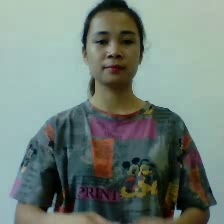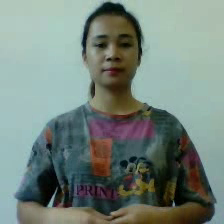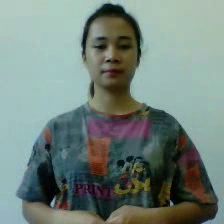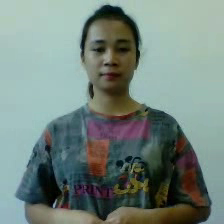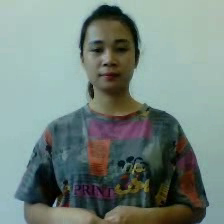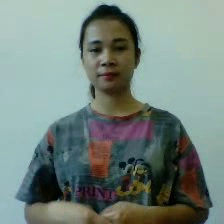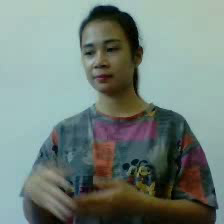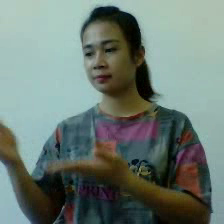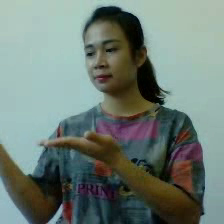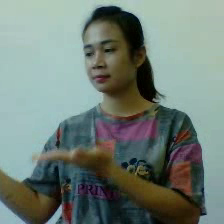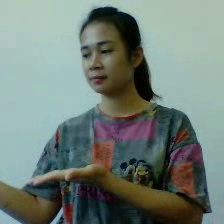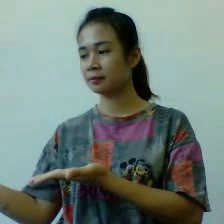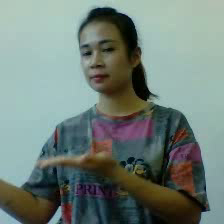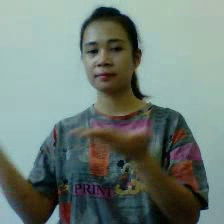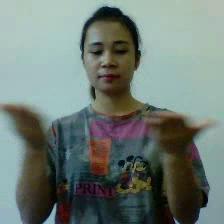Mời vào